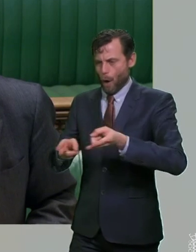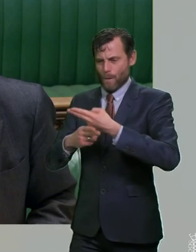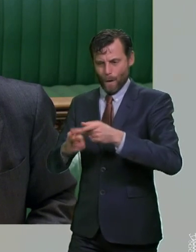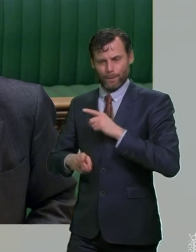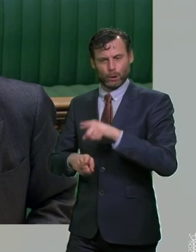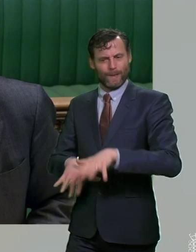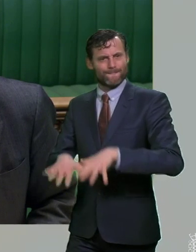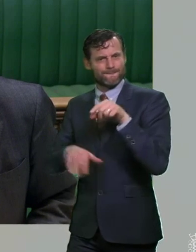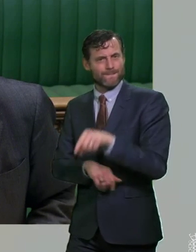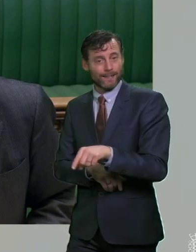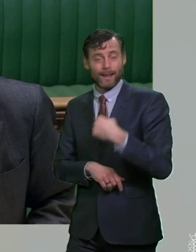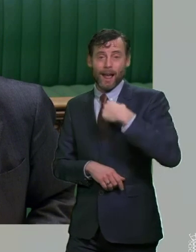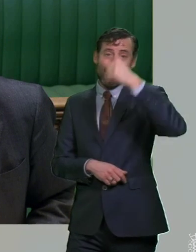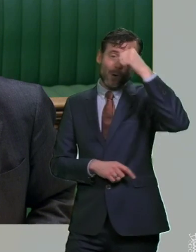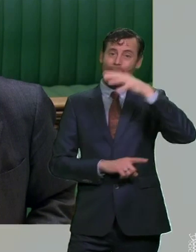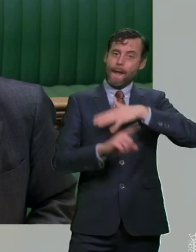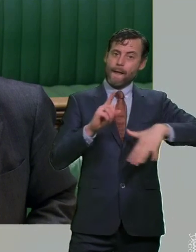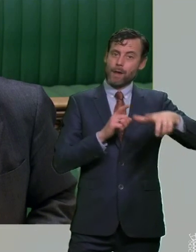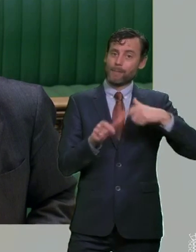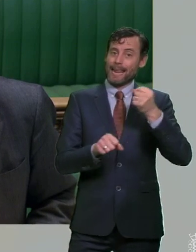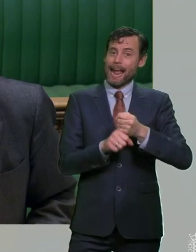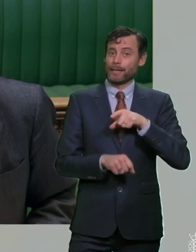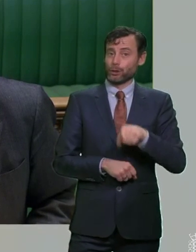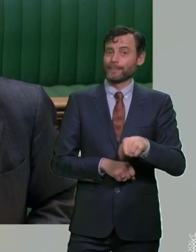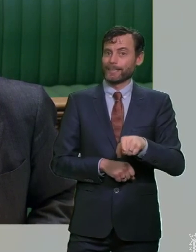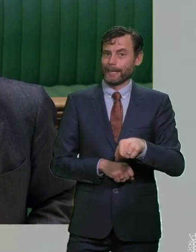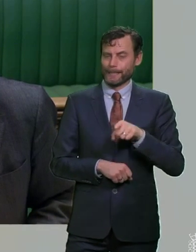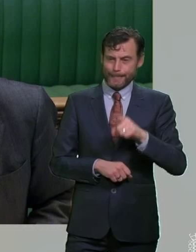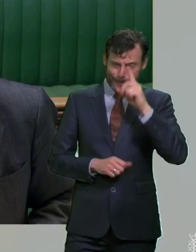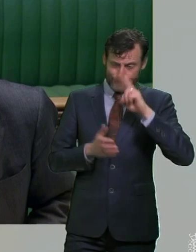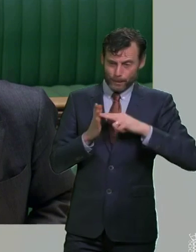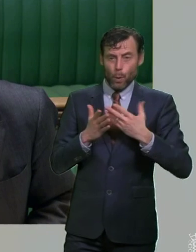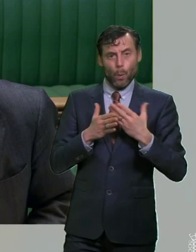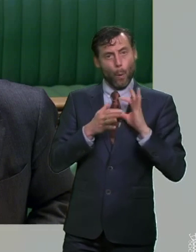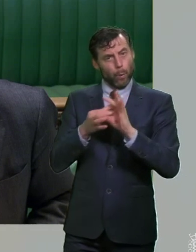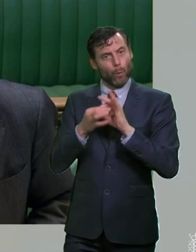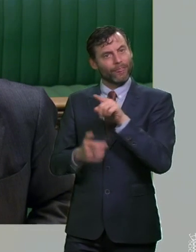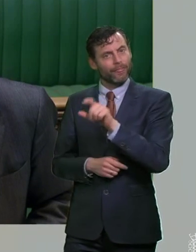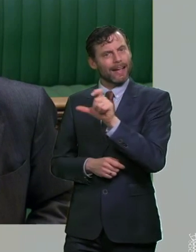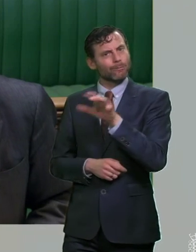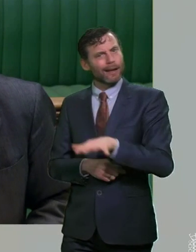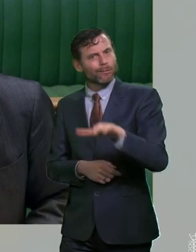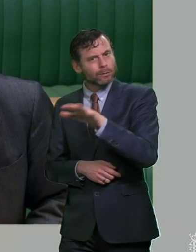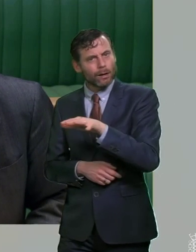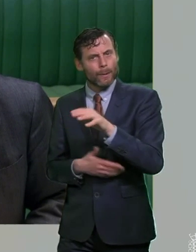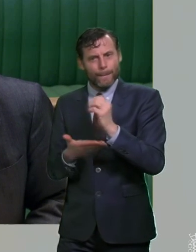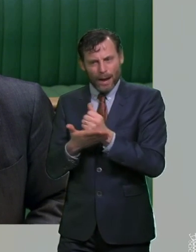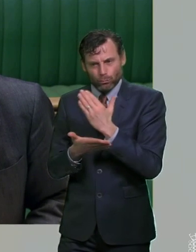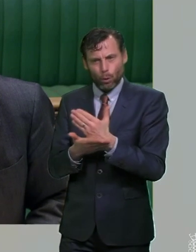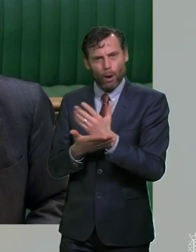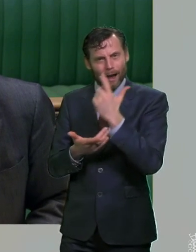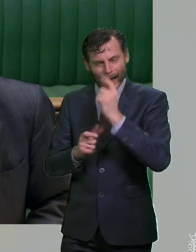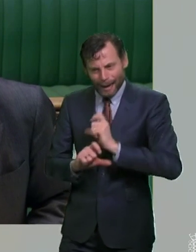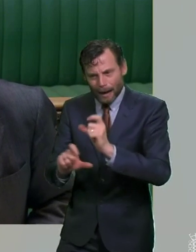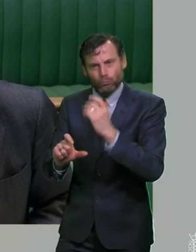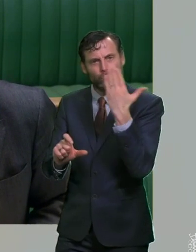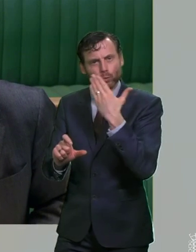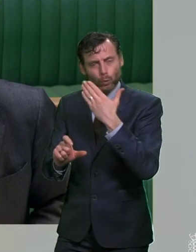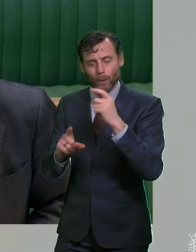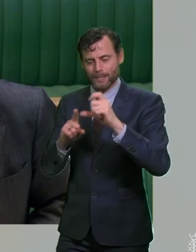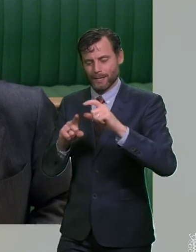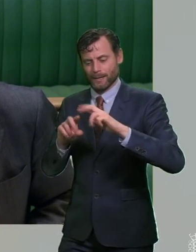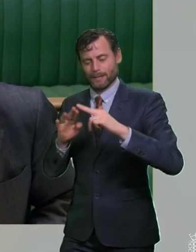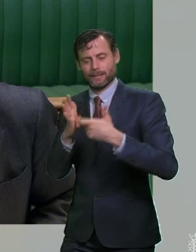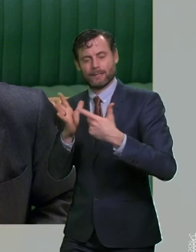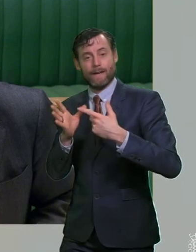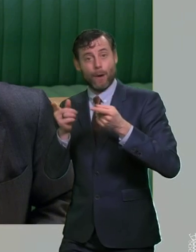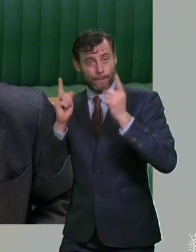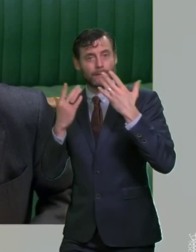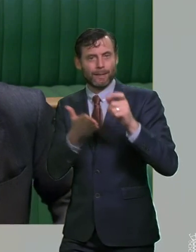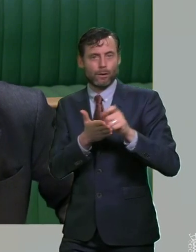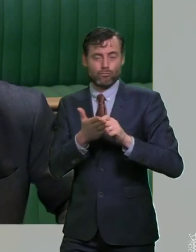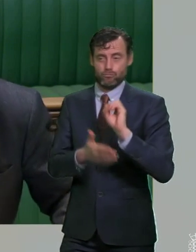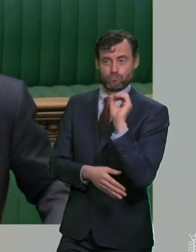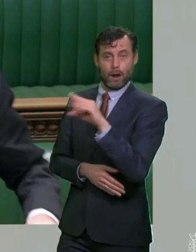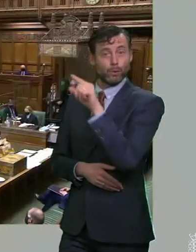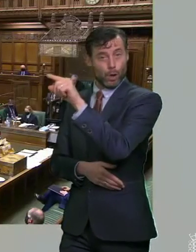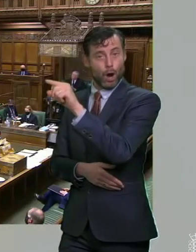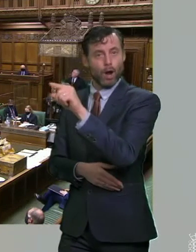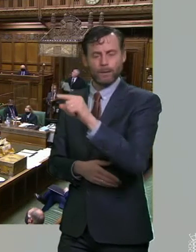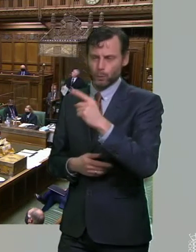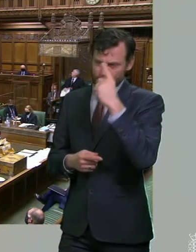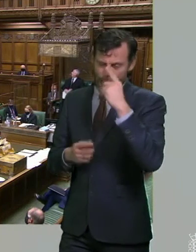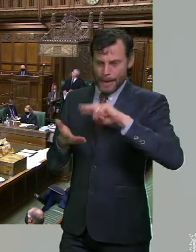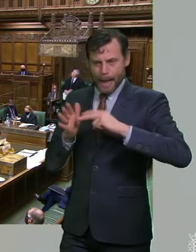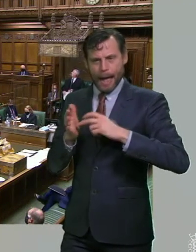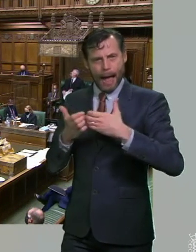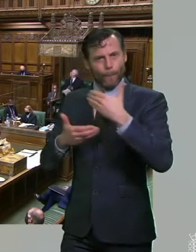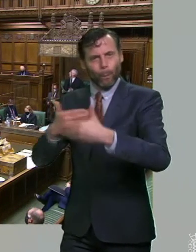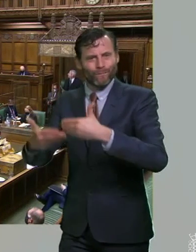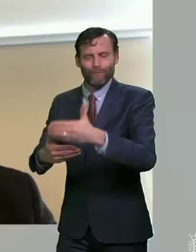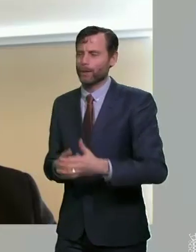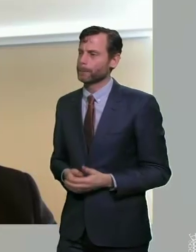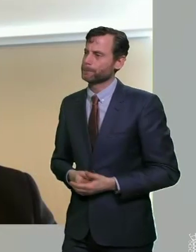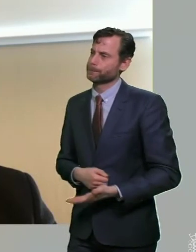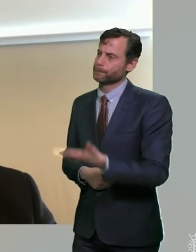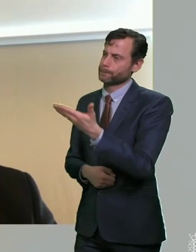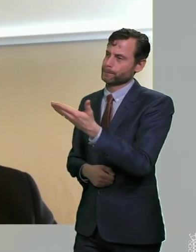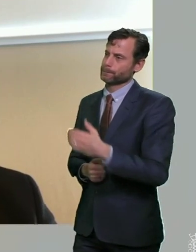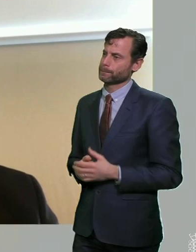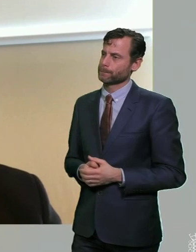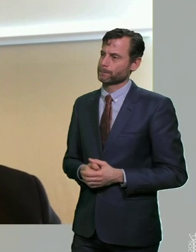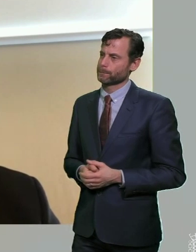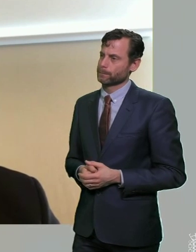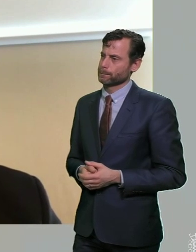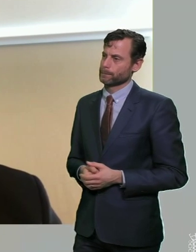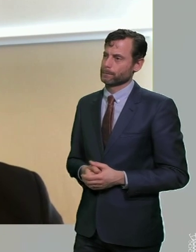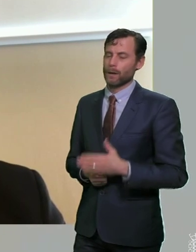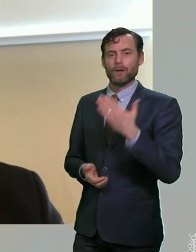I know that the Environment Agency continues to work very actively with the county council to resolve the issues and that the Environment, Food and Rural Affairs Minister has written to her about what more can be done.